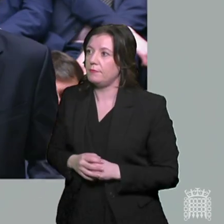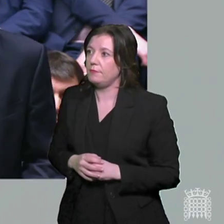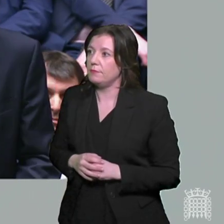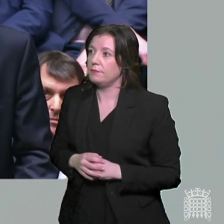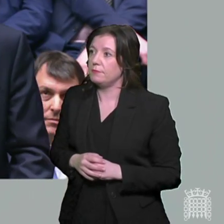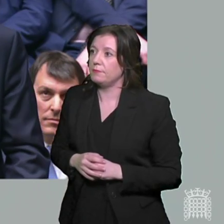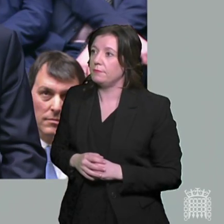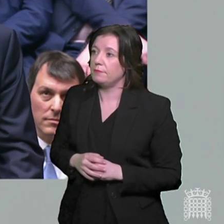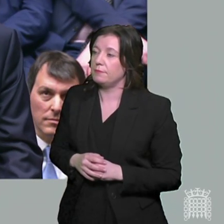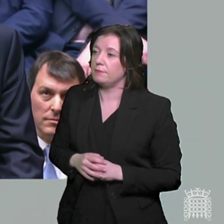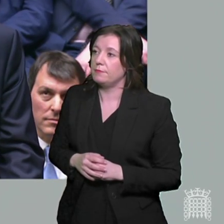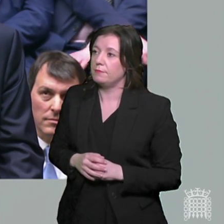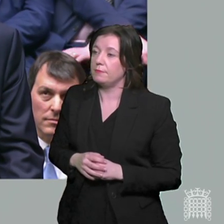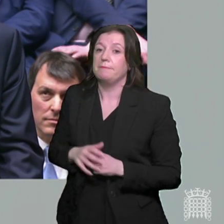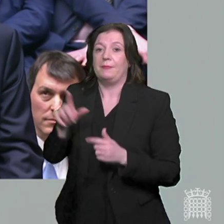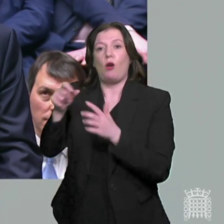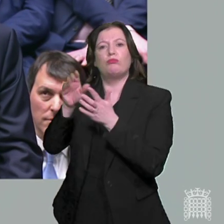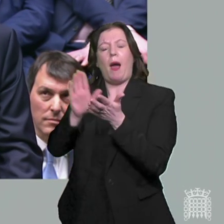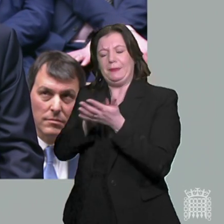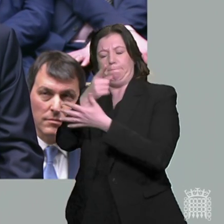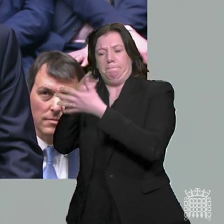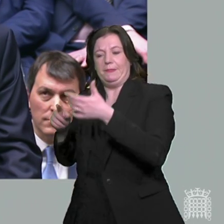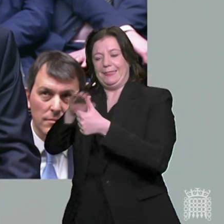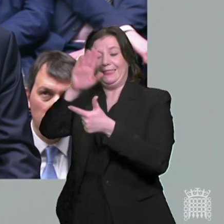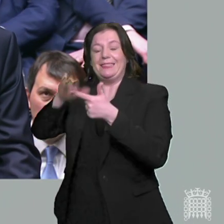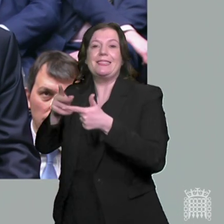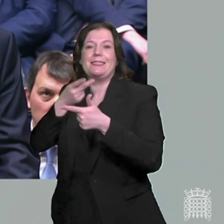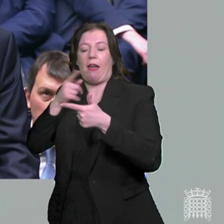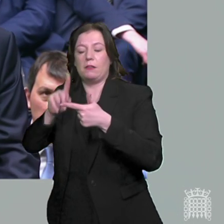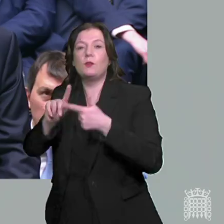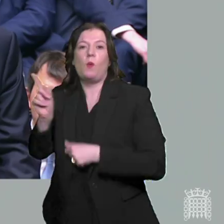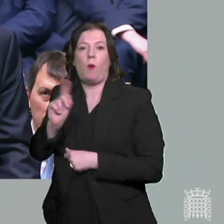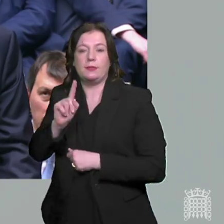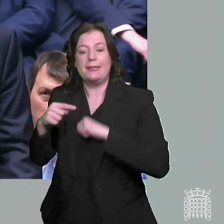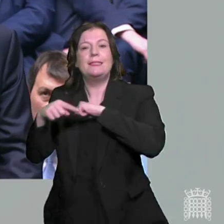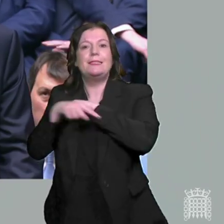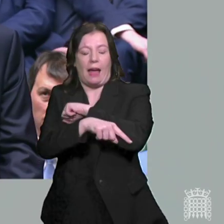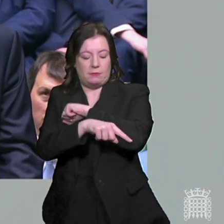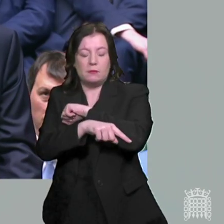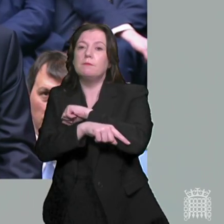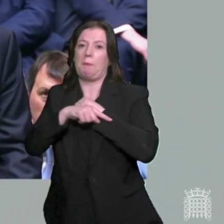I now turn to the Prime Minister’s second priority, which is to reduce debt.